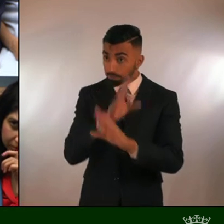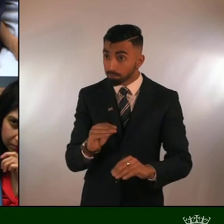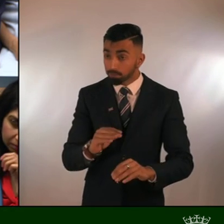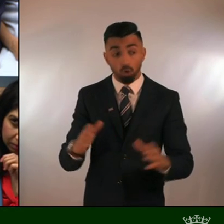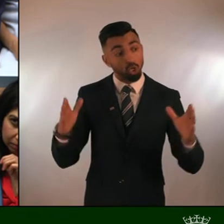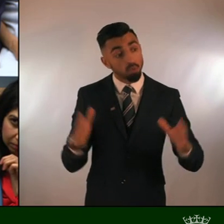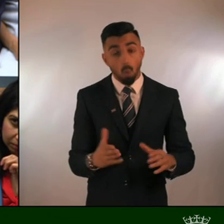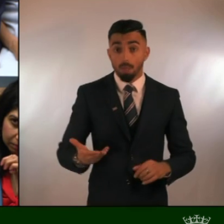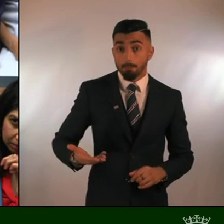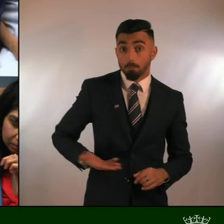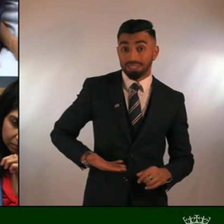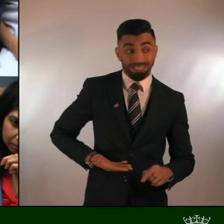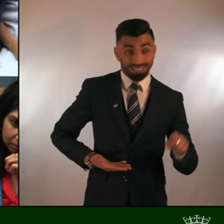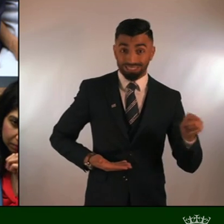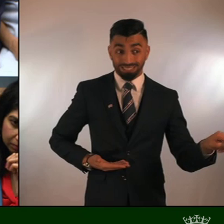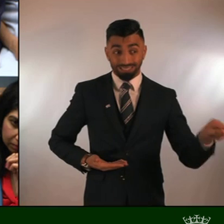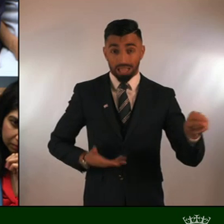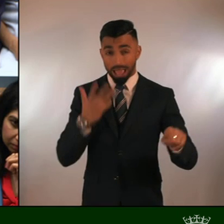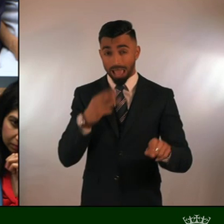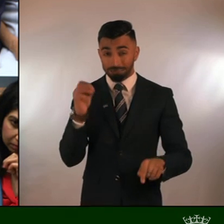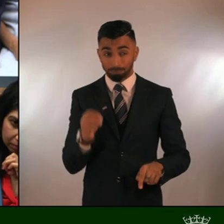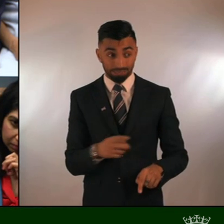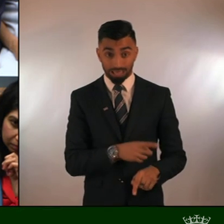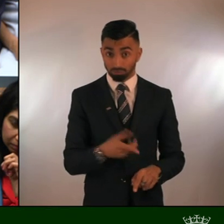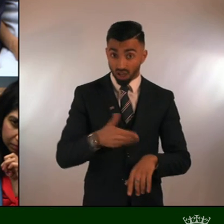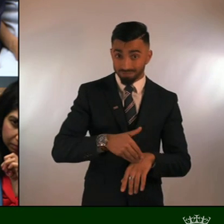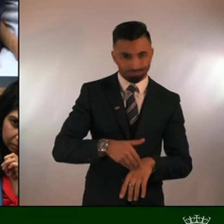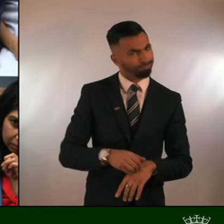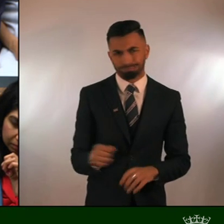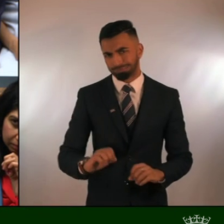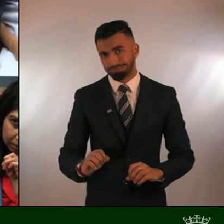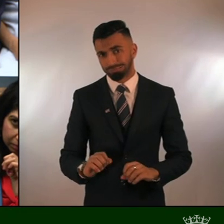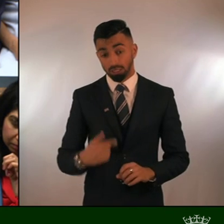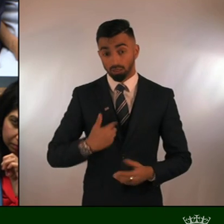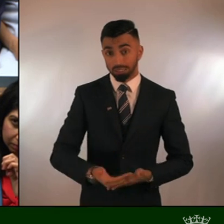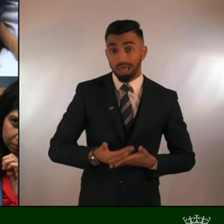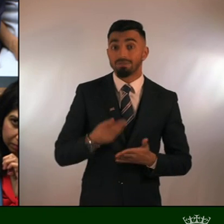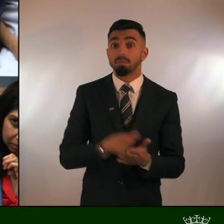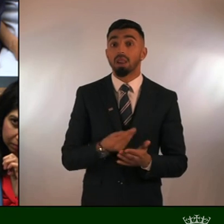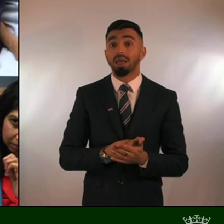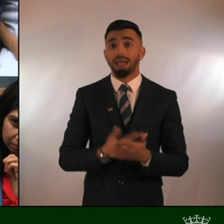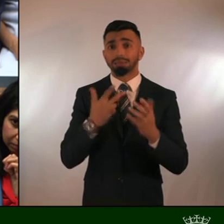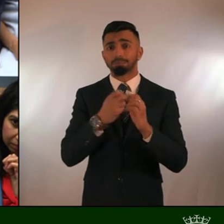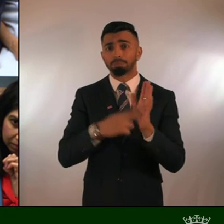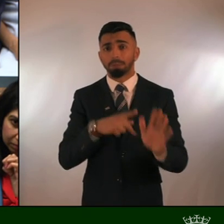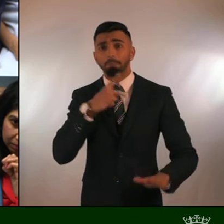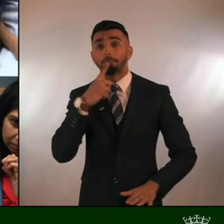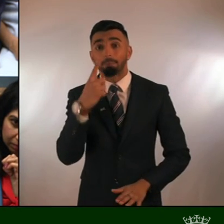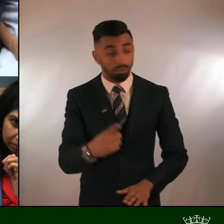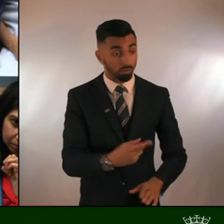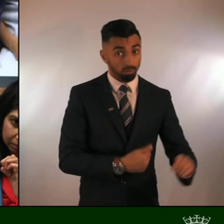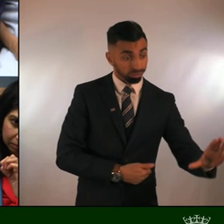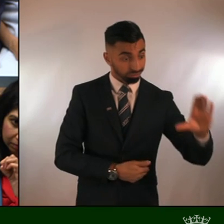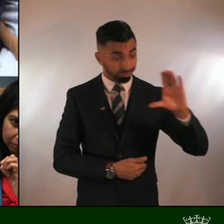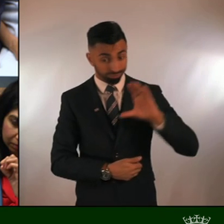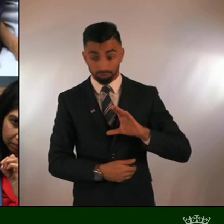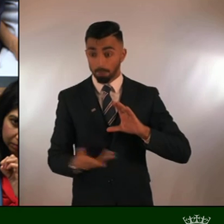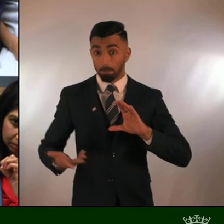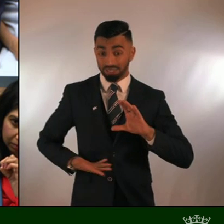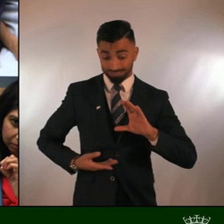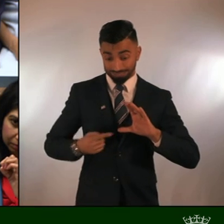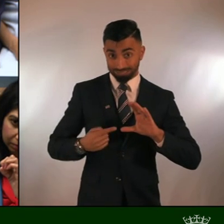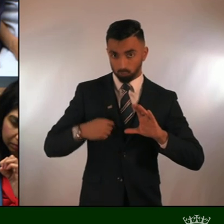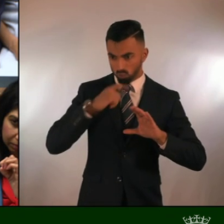Those reforms save £6 billion over the next five years, and I am giving almost all of that money straight back to business through three additional measures.